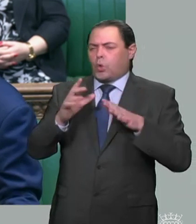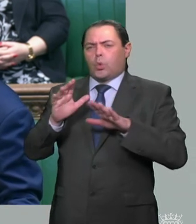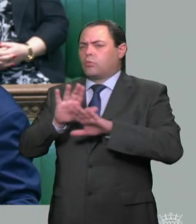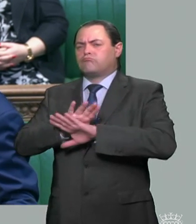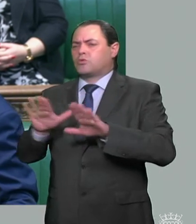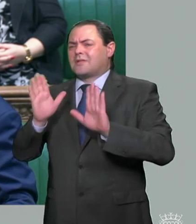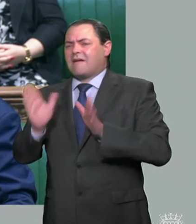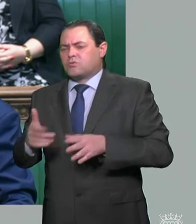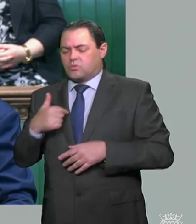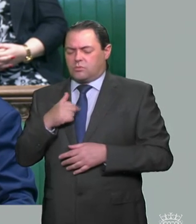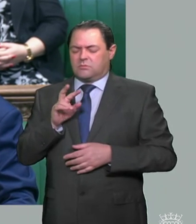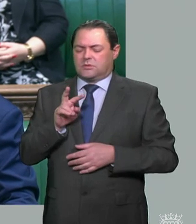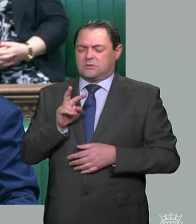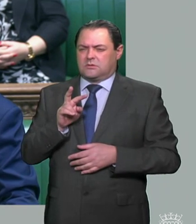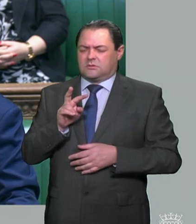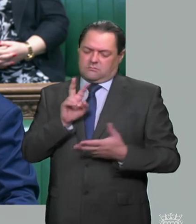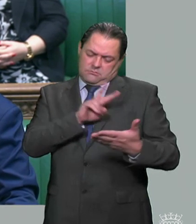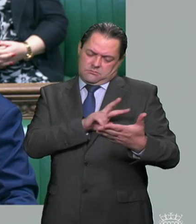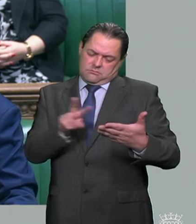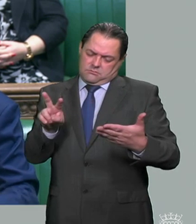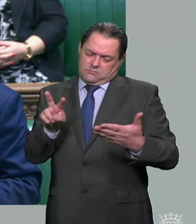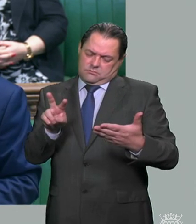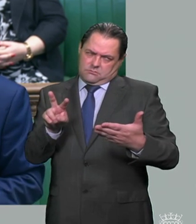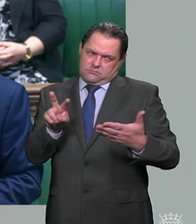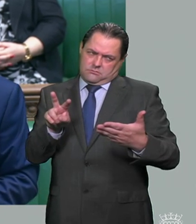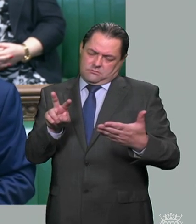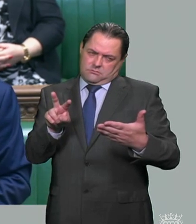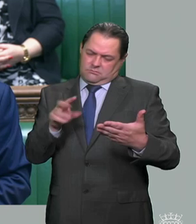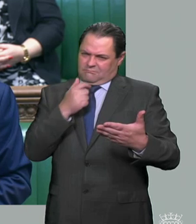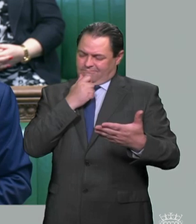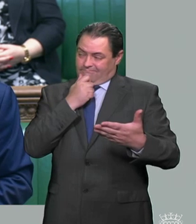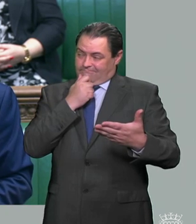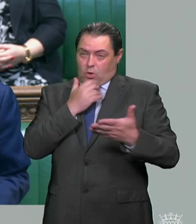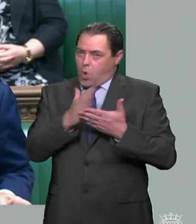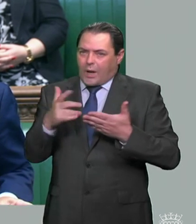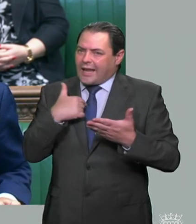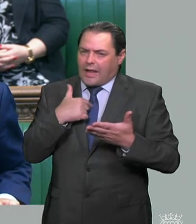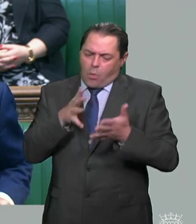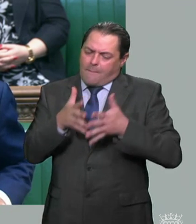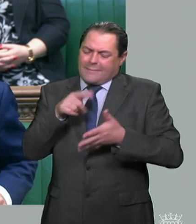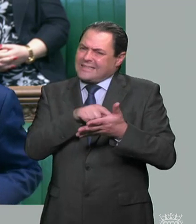I have read that, and I have reread it several times, and I haven’t a clue what it means.